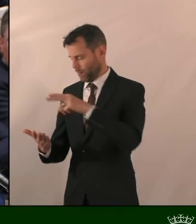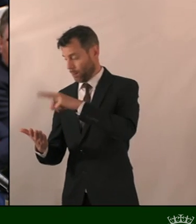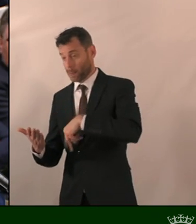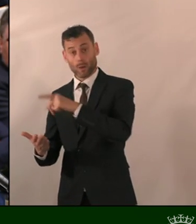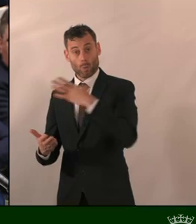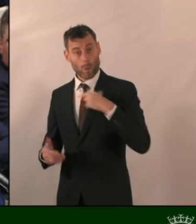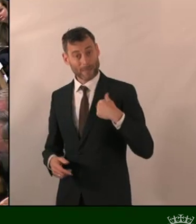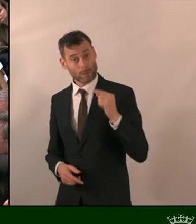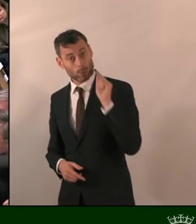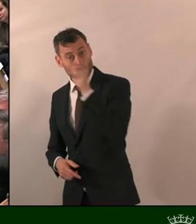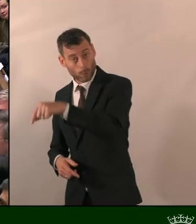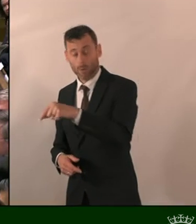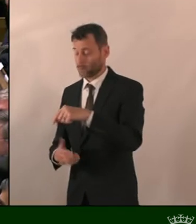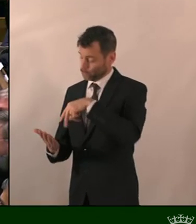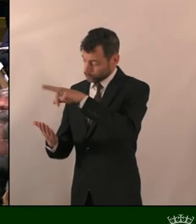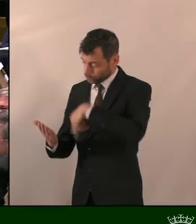Is that what he is asking for?